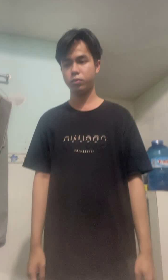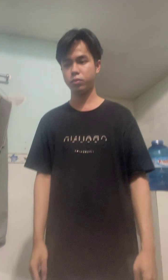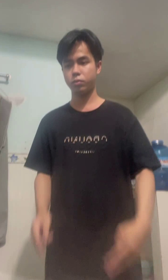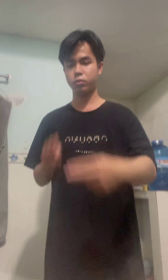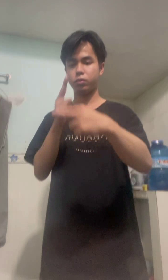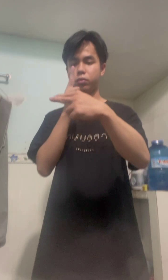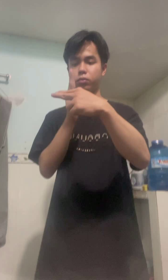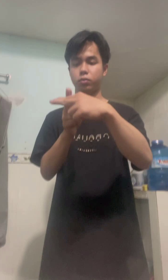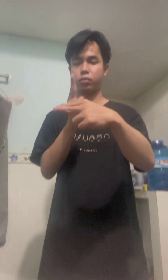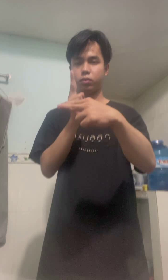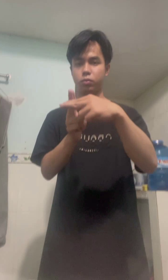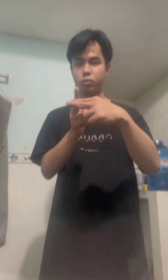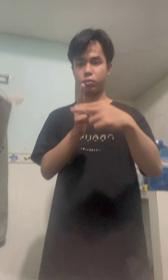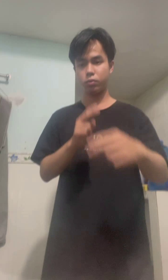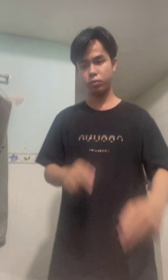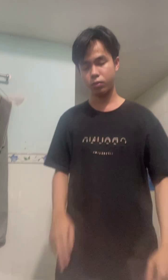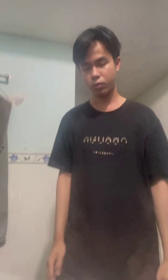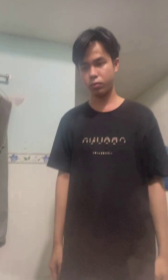yeu cau